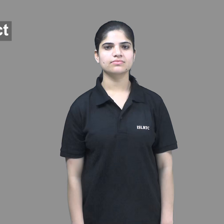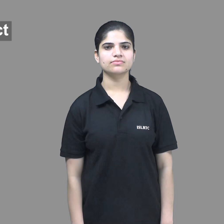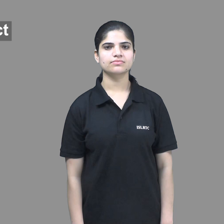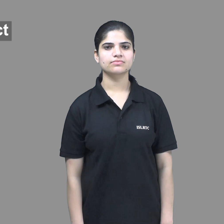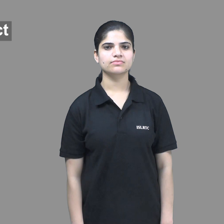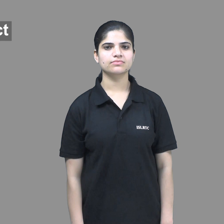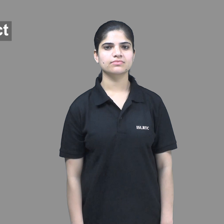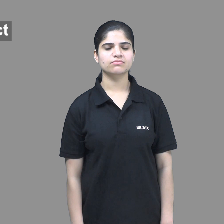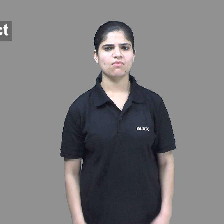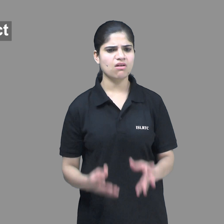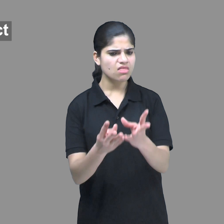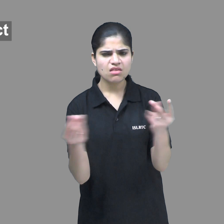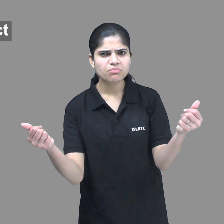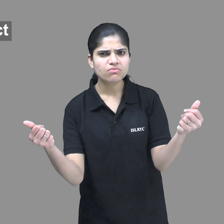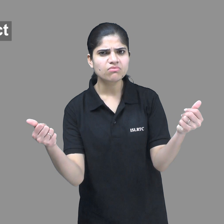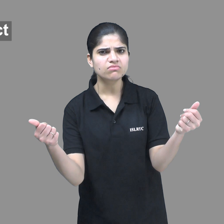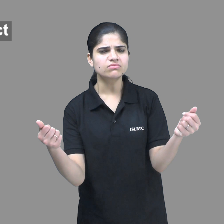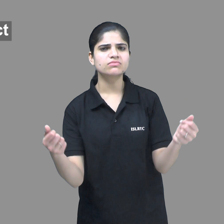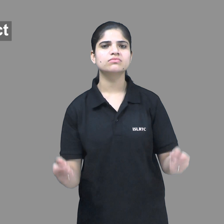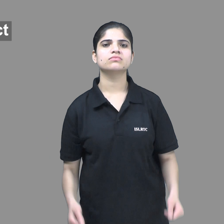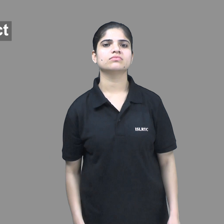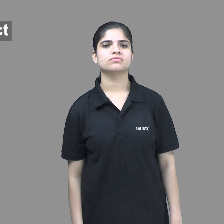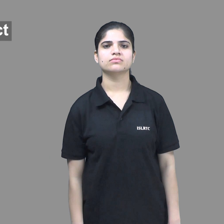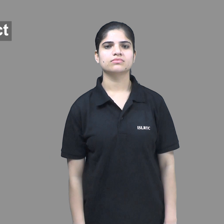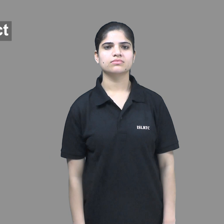Extinct